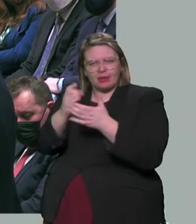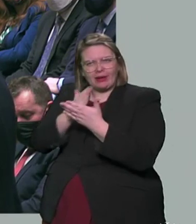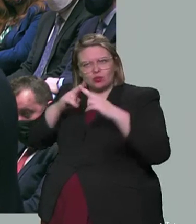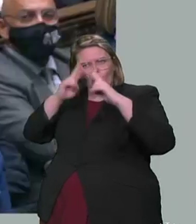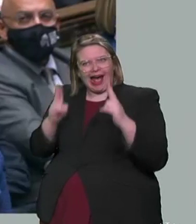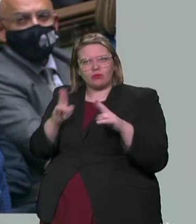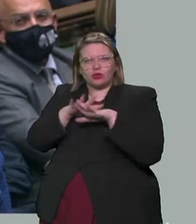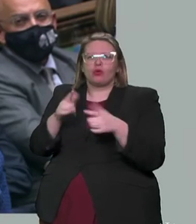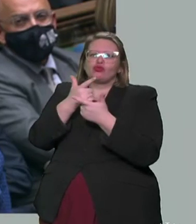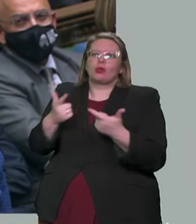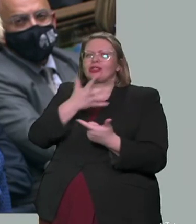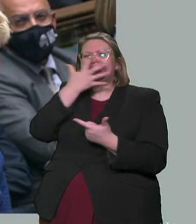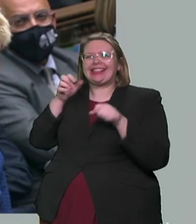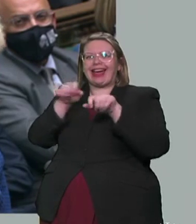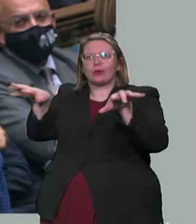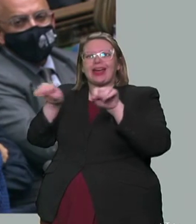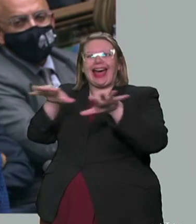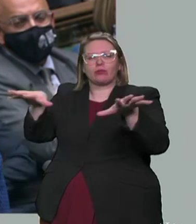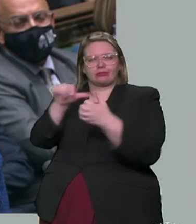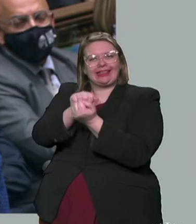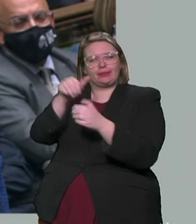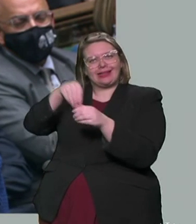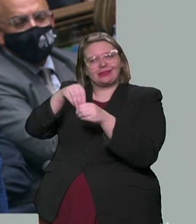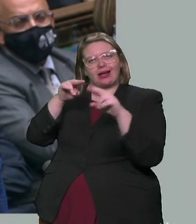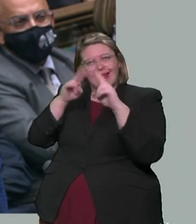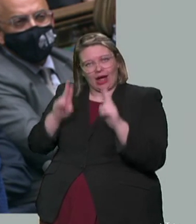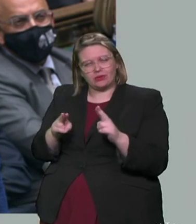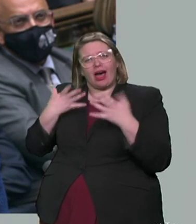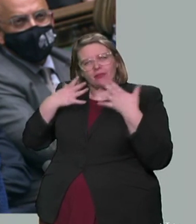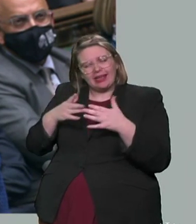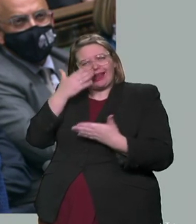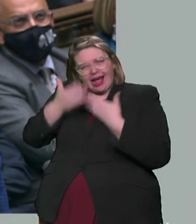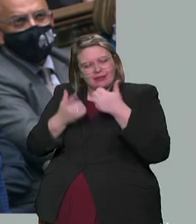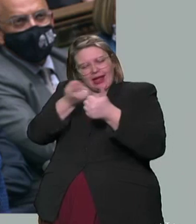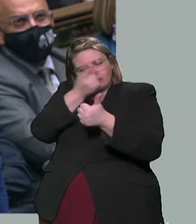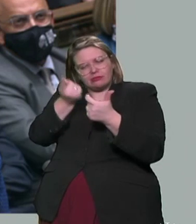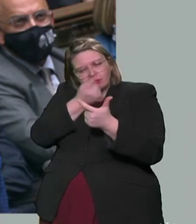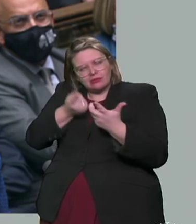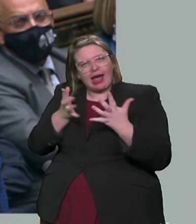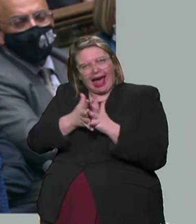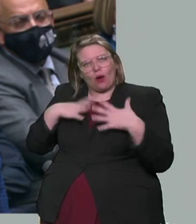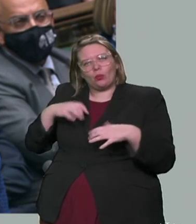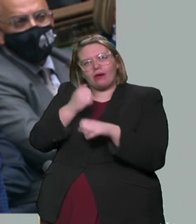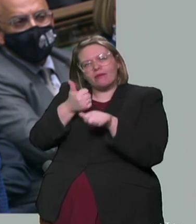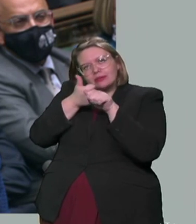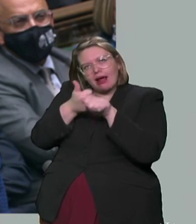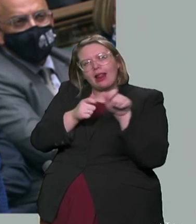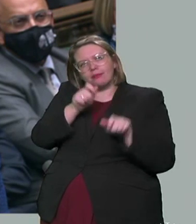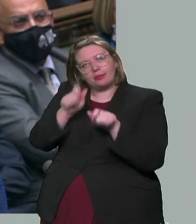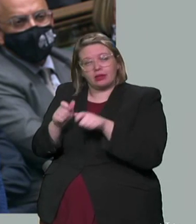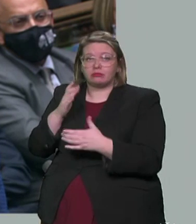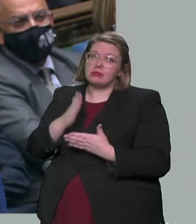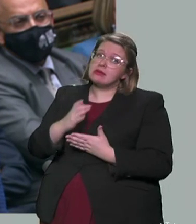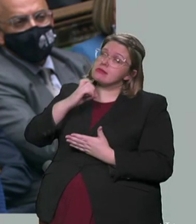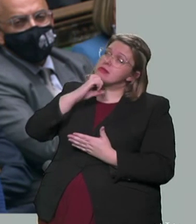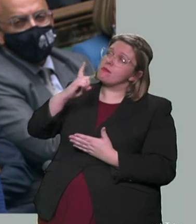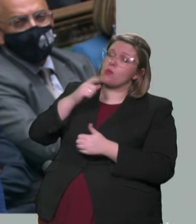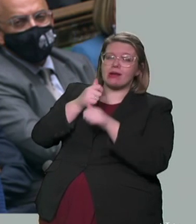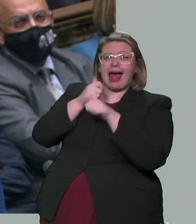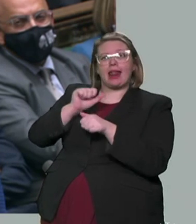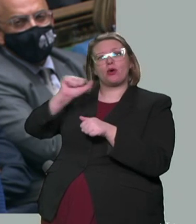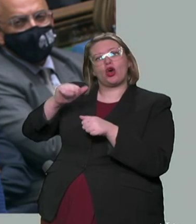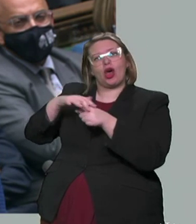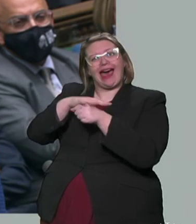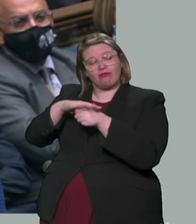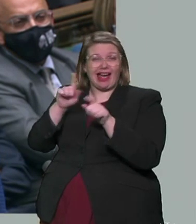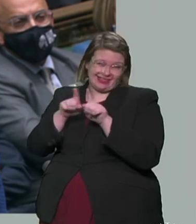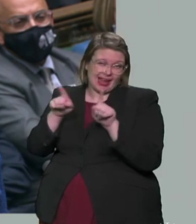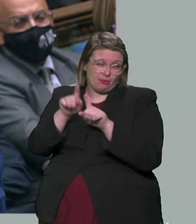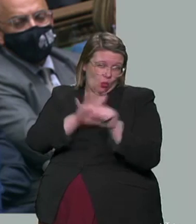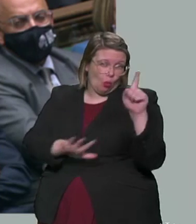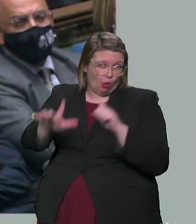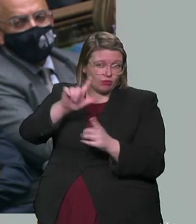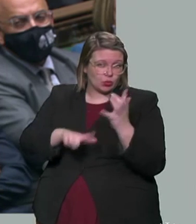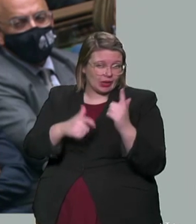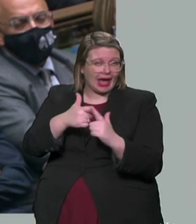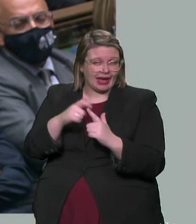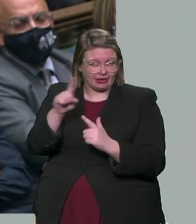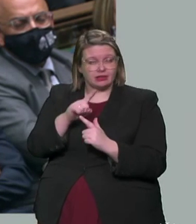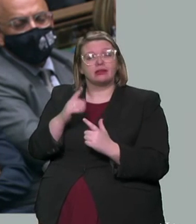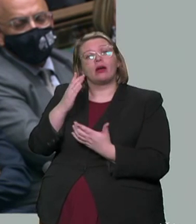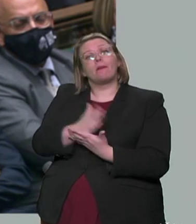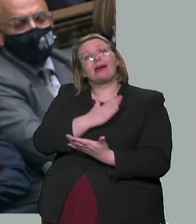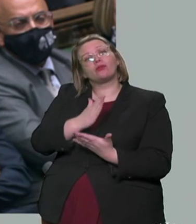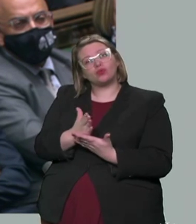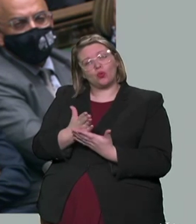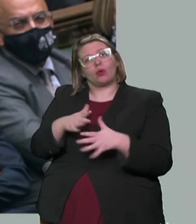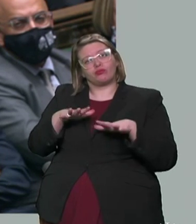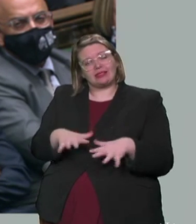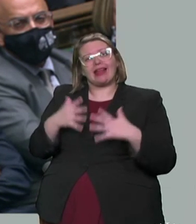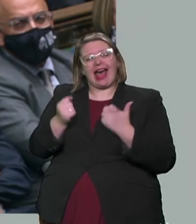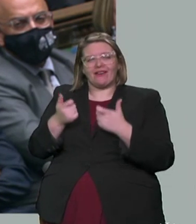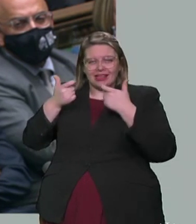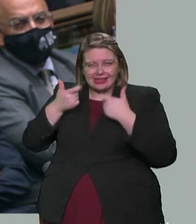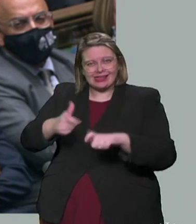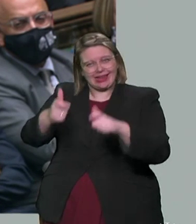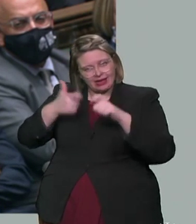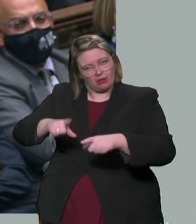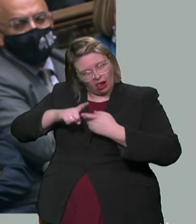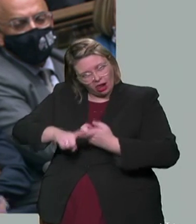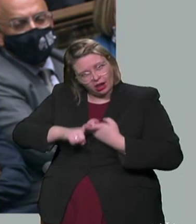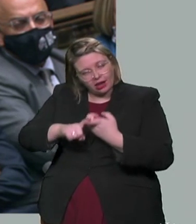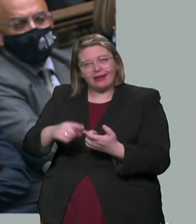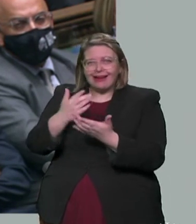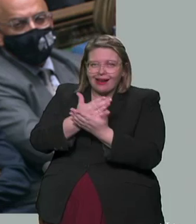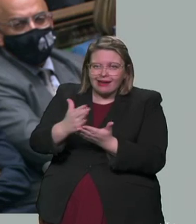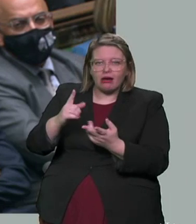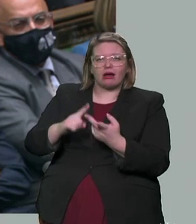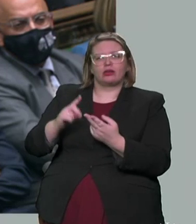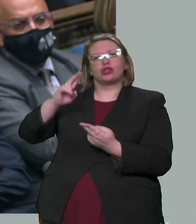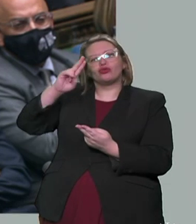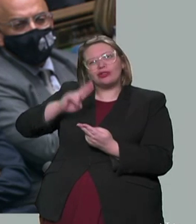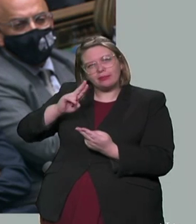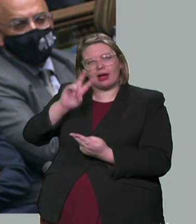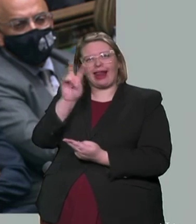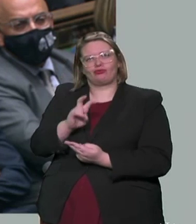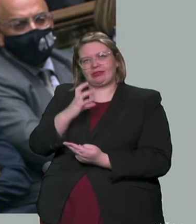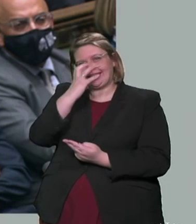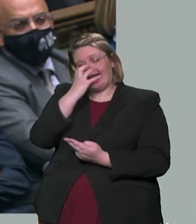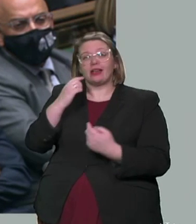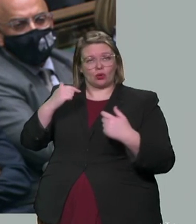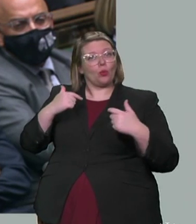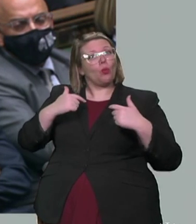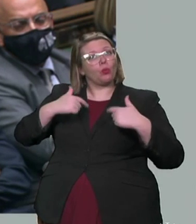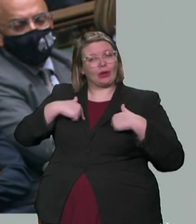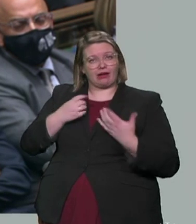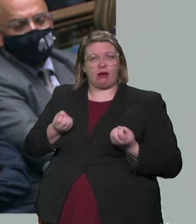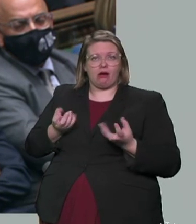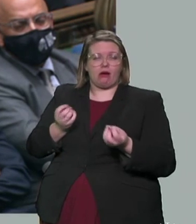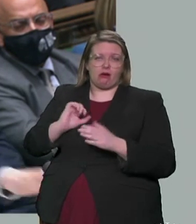We are also taking all the other measures that I have explained to the House, but the most important thing that we can do to help people in her constituency and across the country is to have sustainable, clean, cheaper forms of energy, and that is what this Government are investing in now.